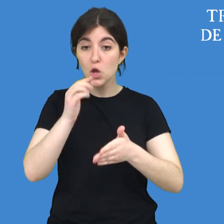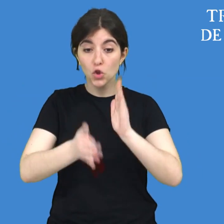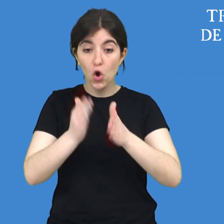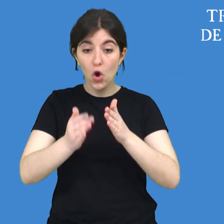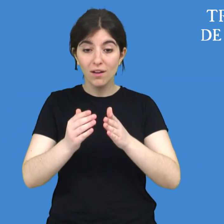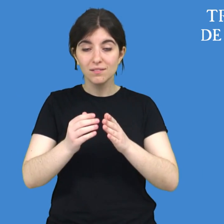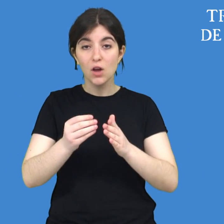terapia